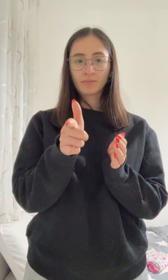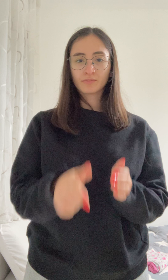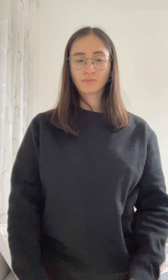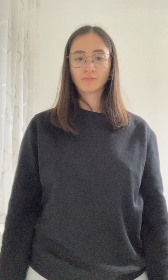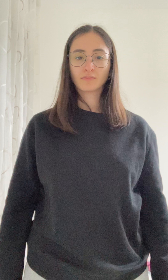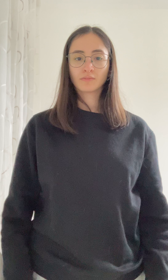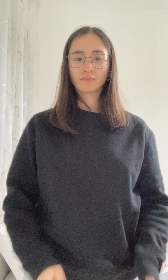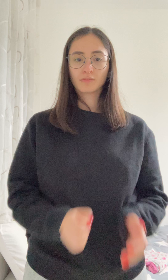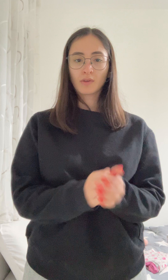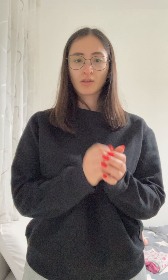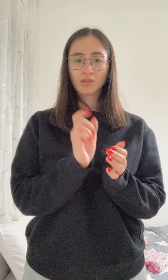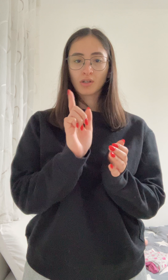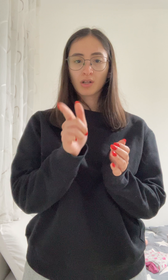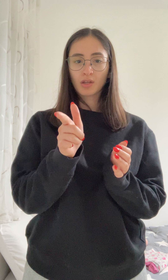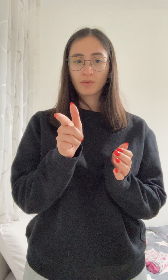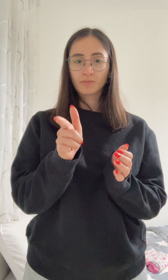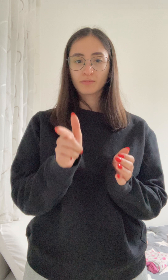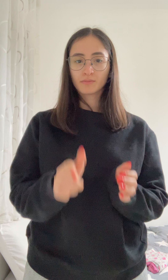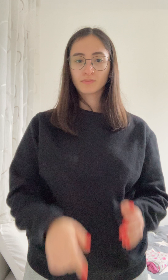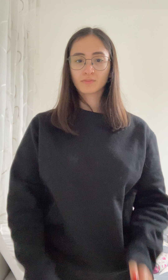לשלם